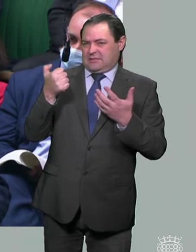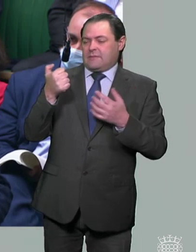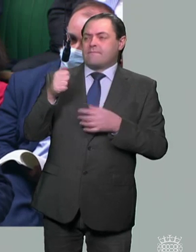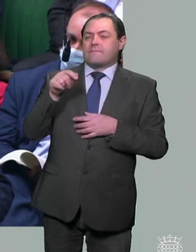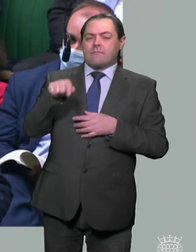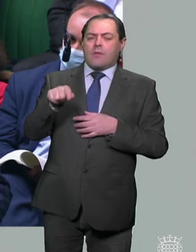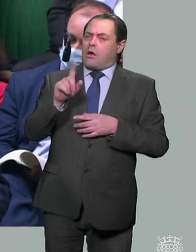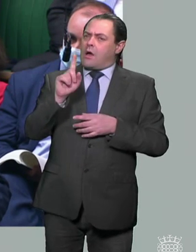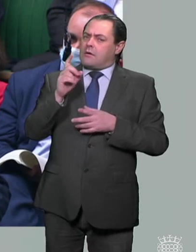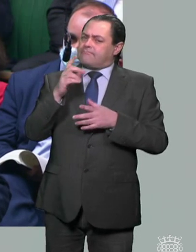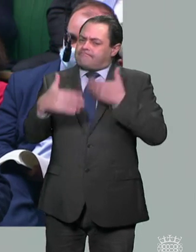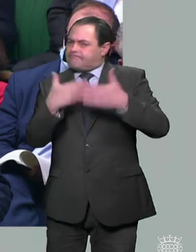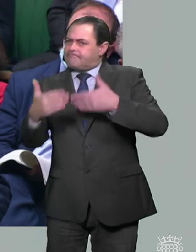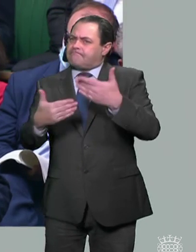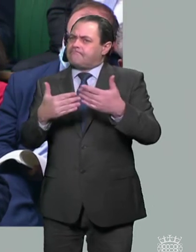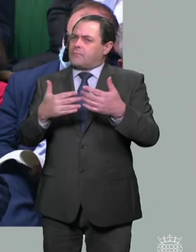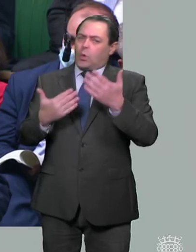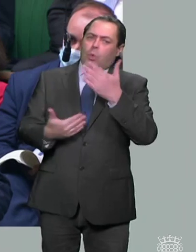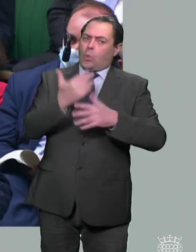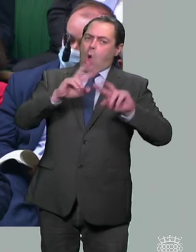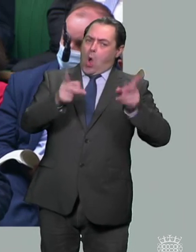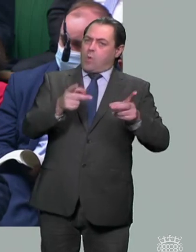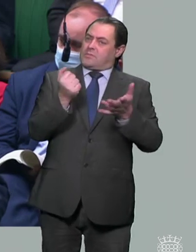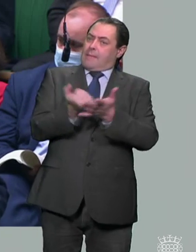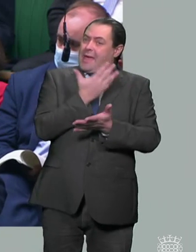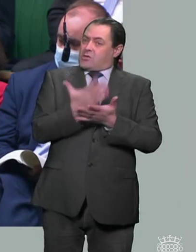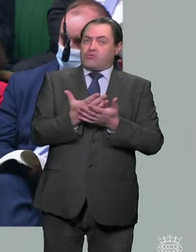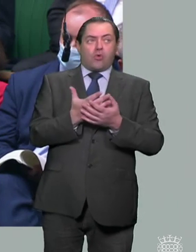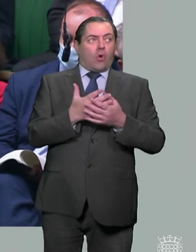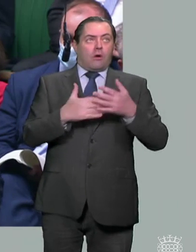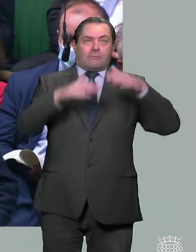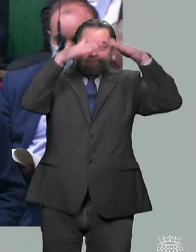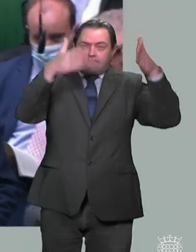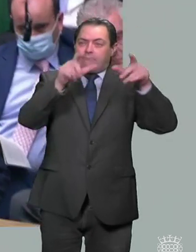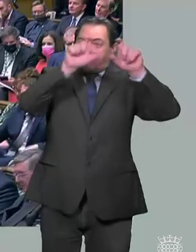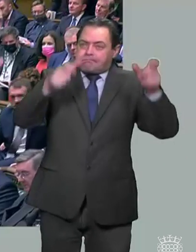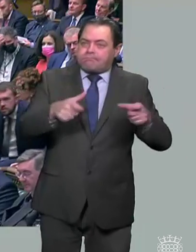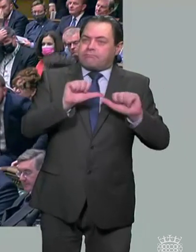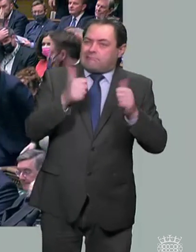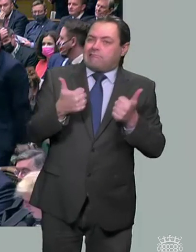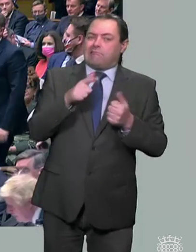What progress is being made on the standards for new-build homes, to make sure that they are fit for the future?